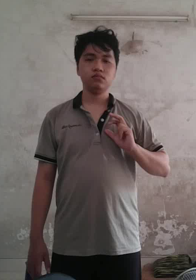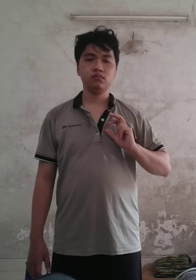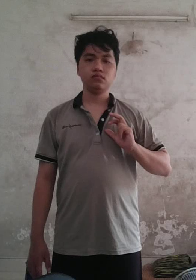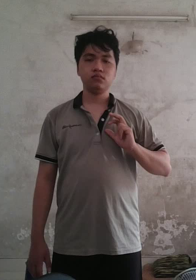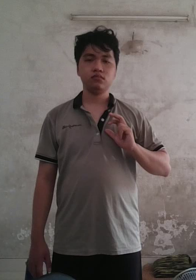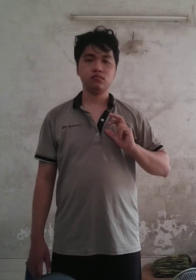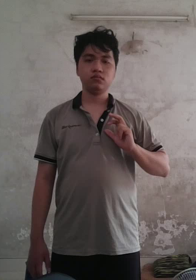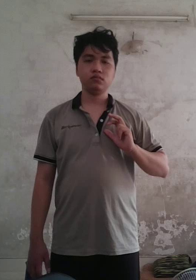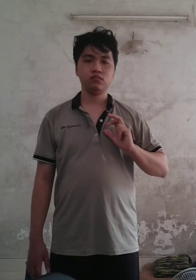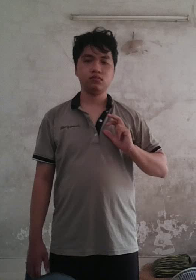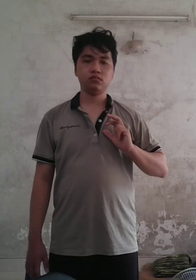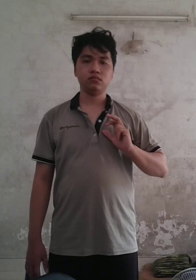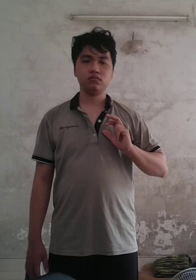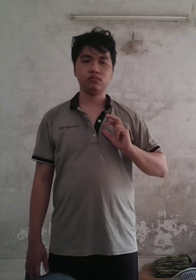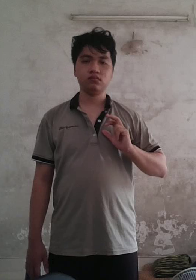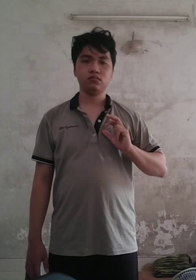giau co